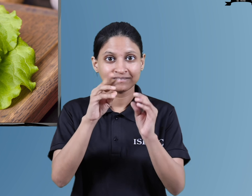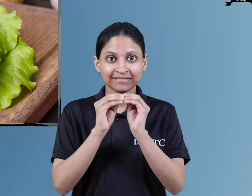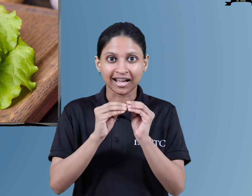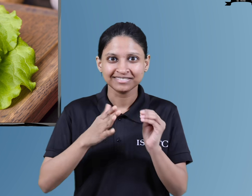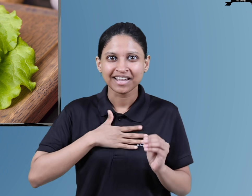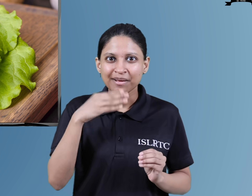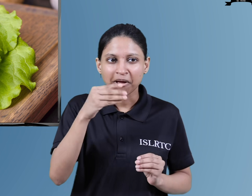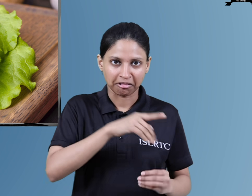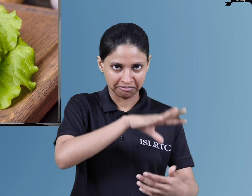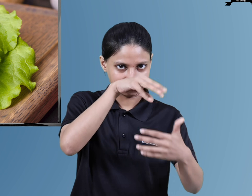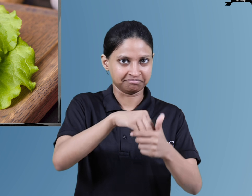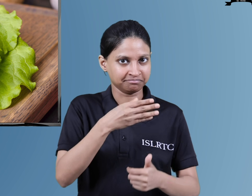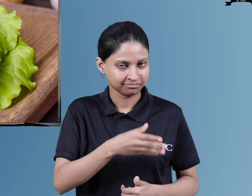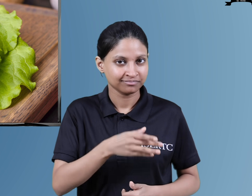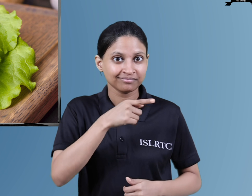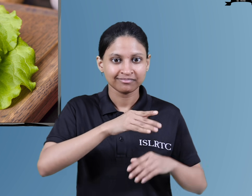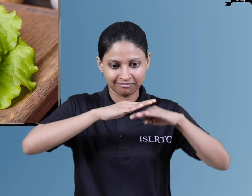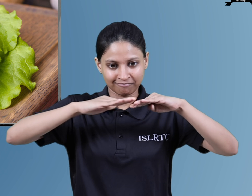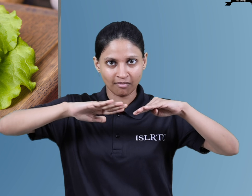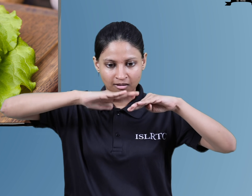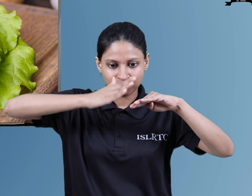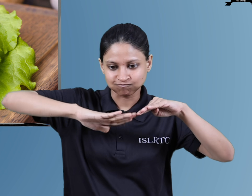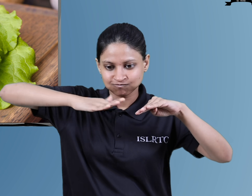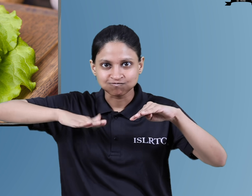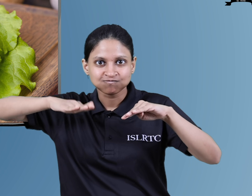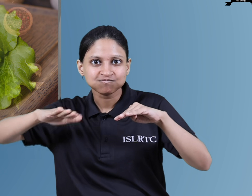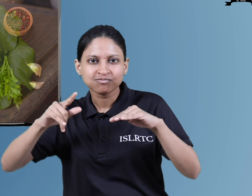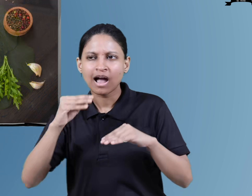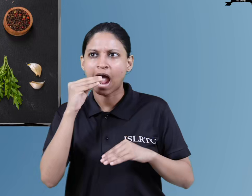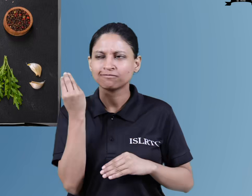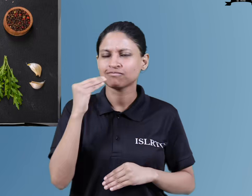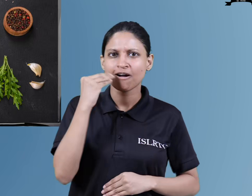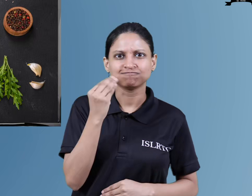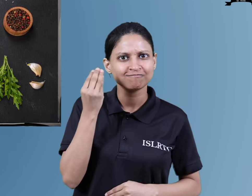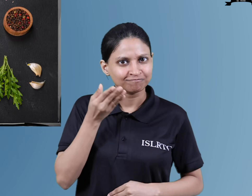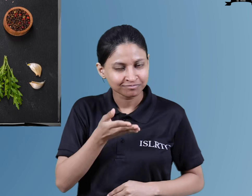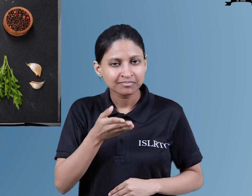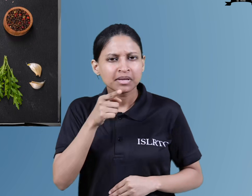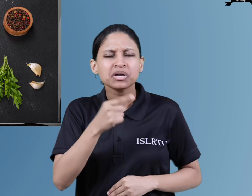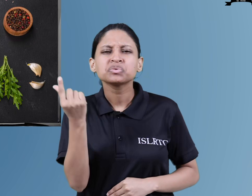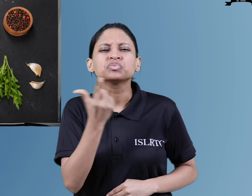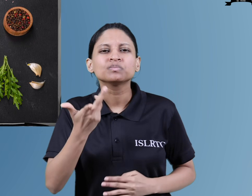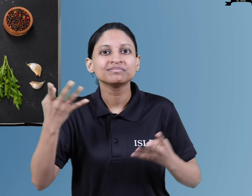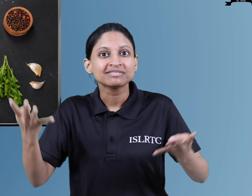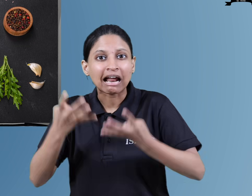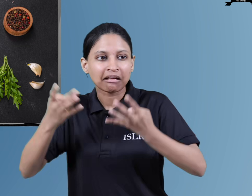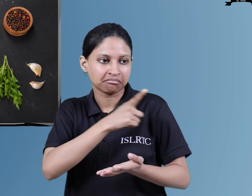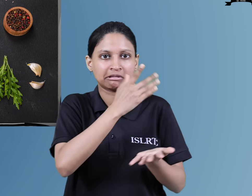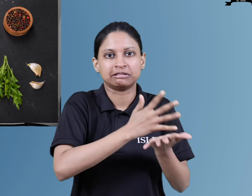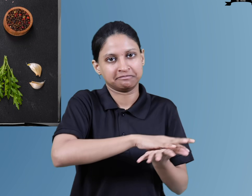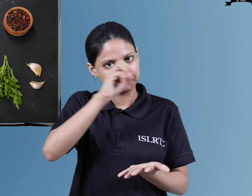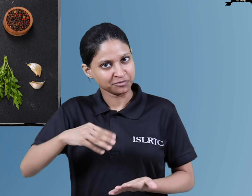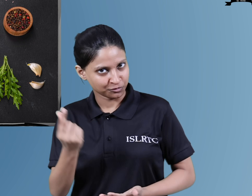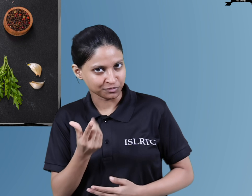A leafy green vegetable commonly used in salads, known for its crisp texture.